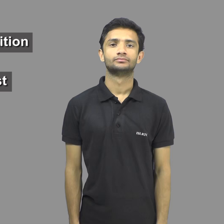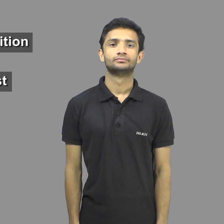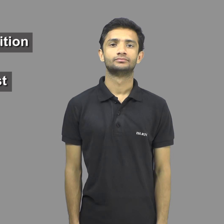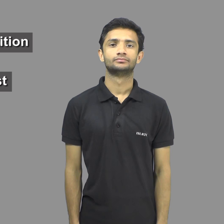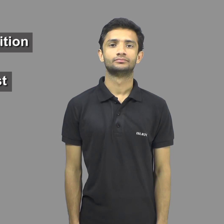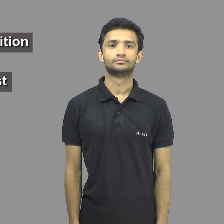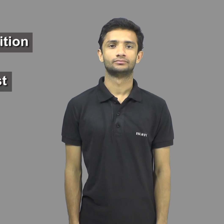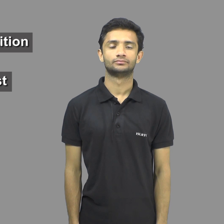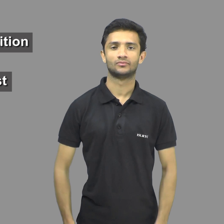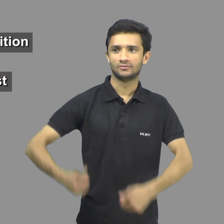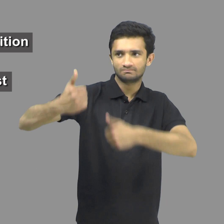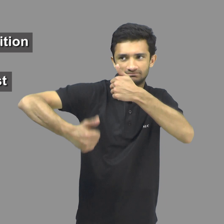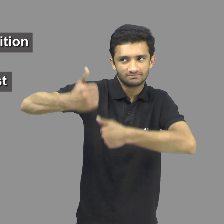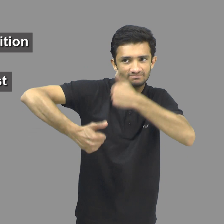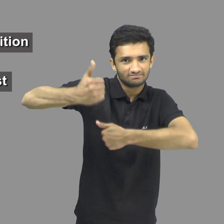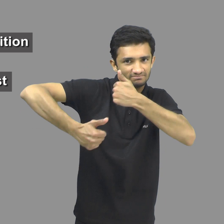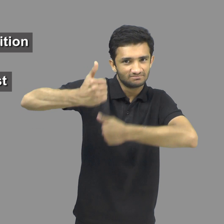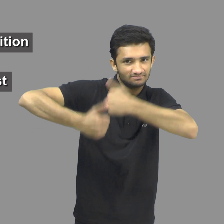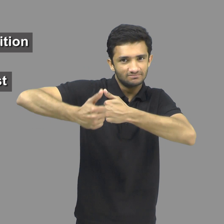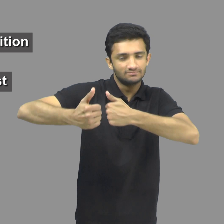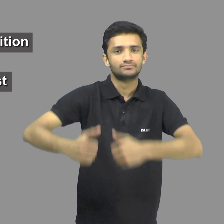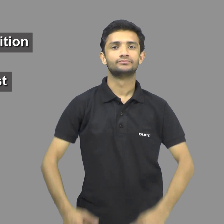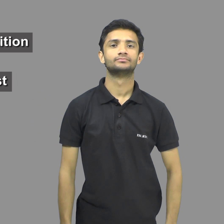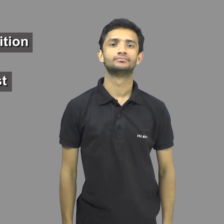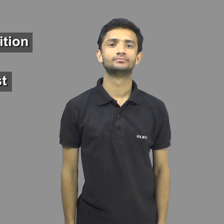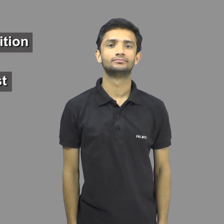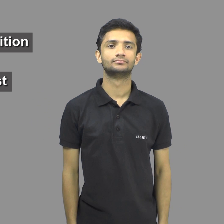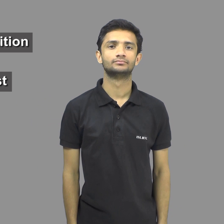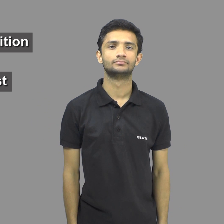Competition Contest